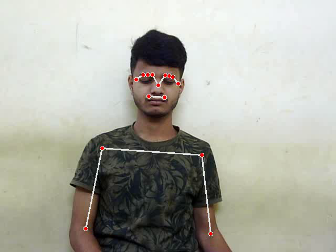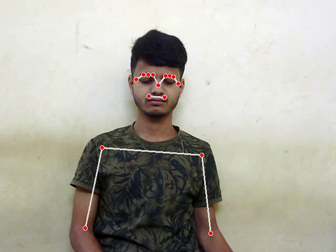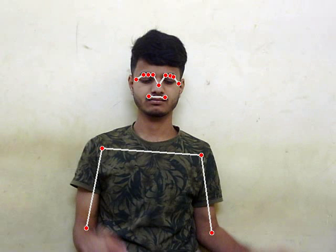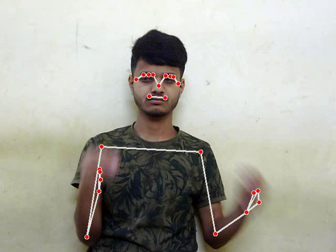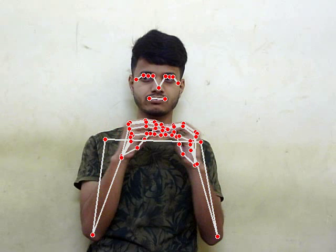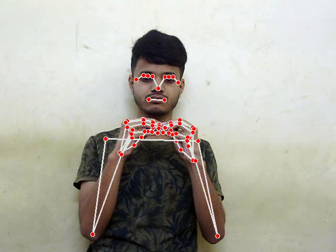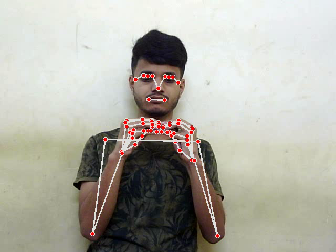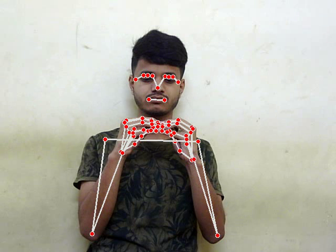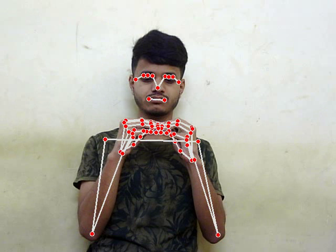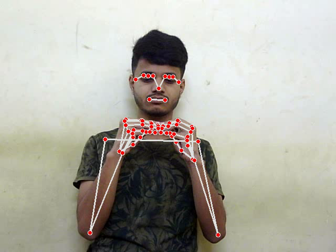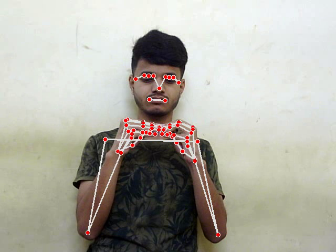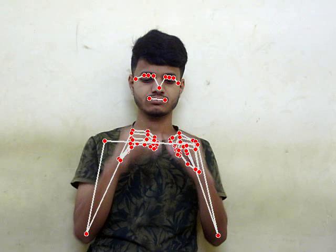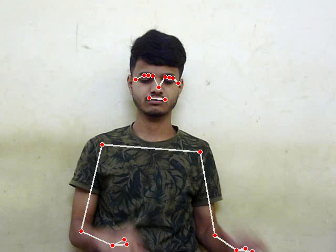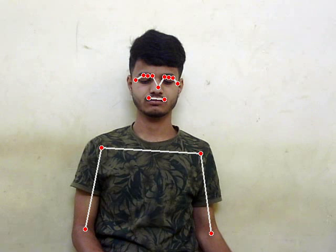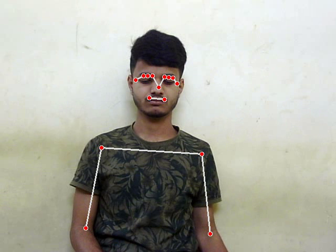more